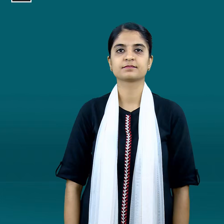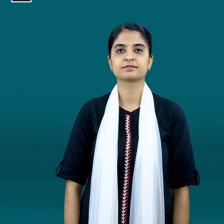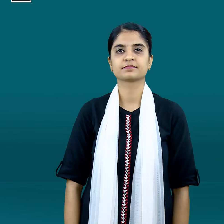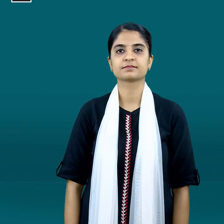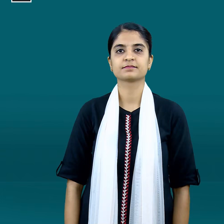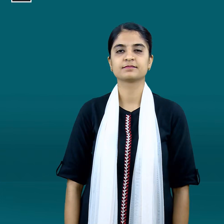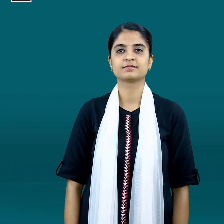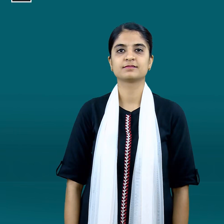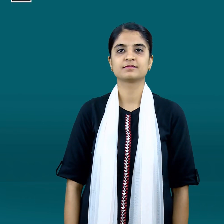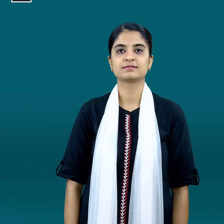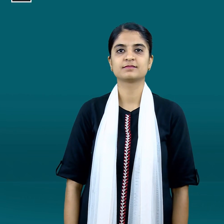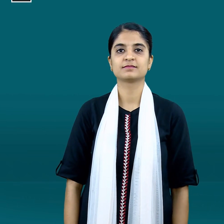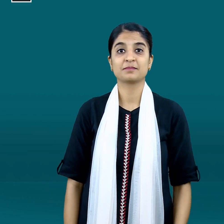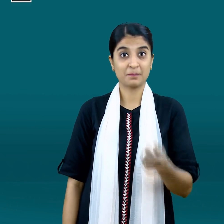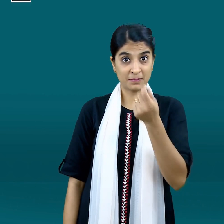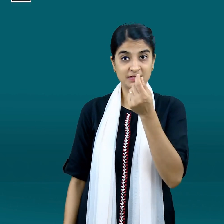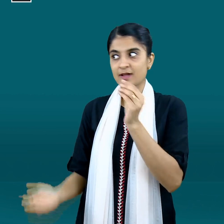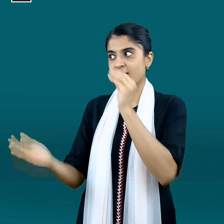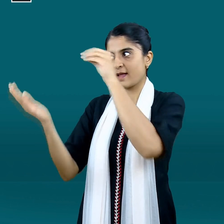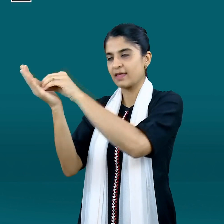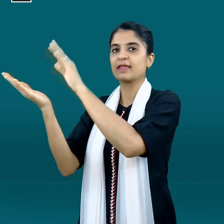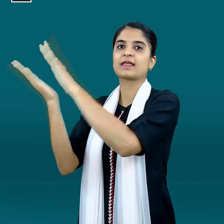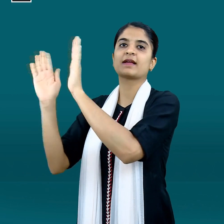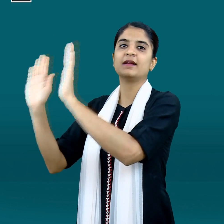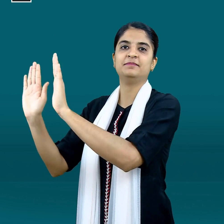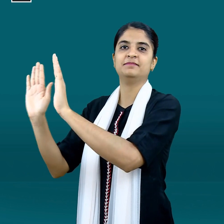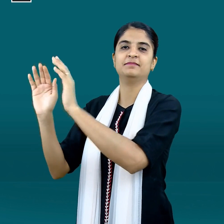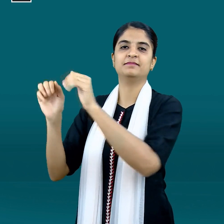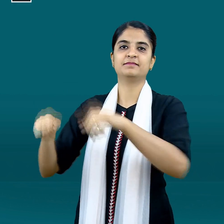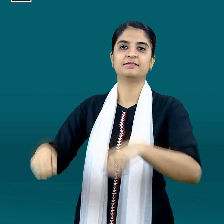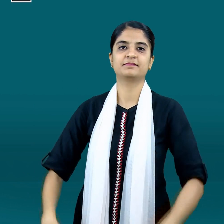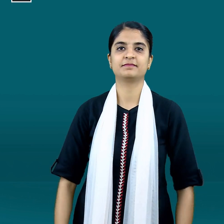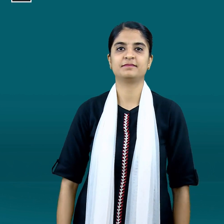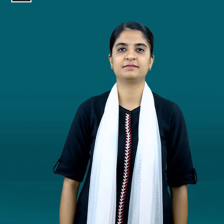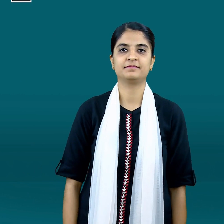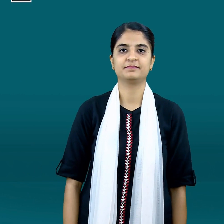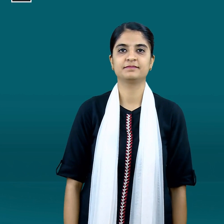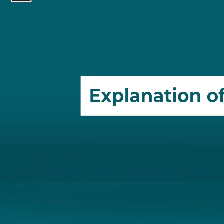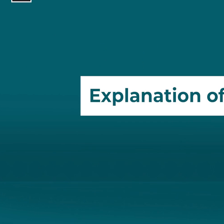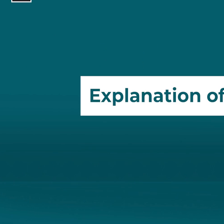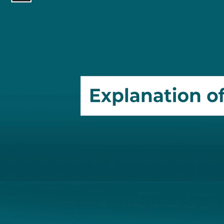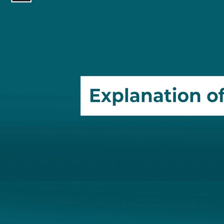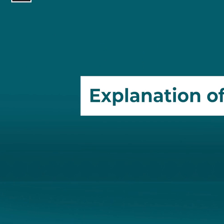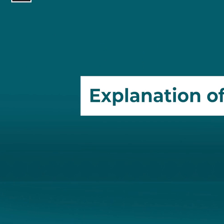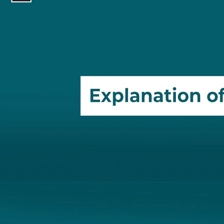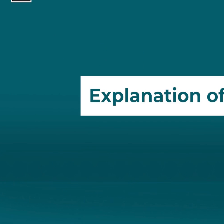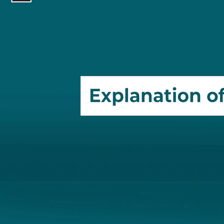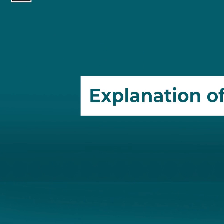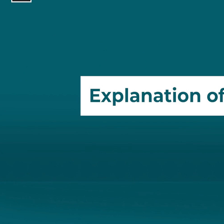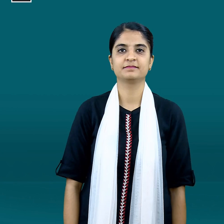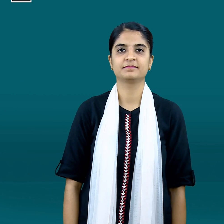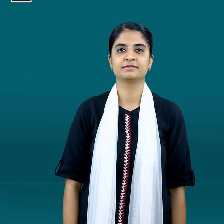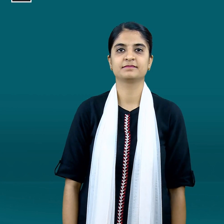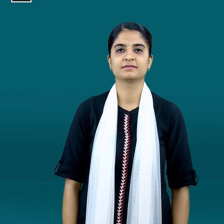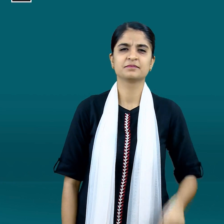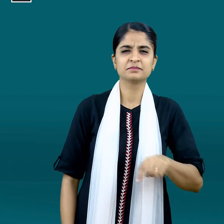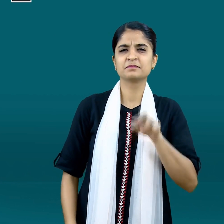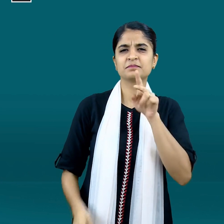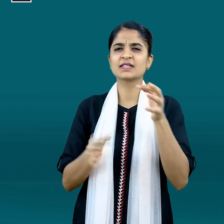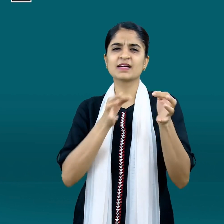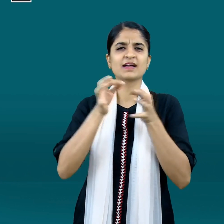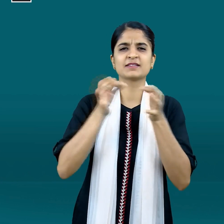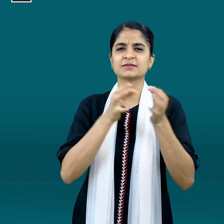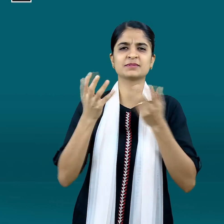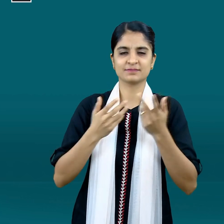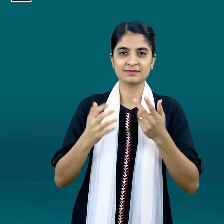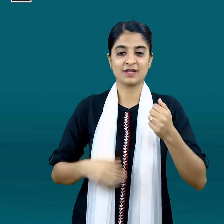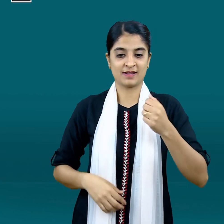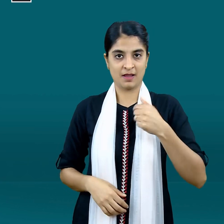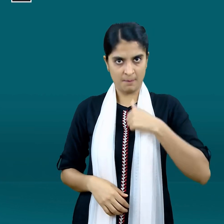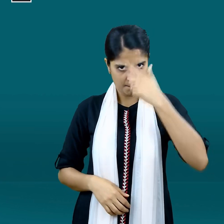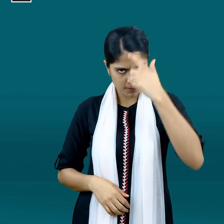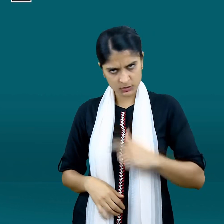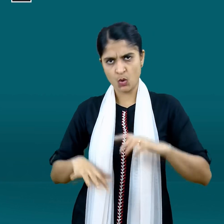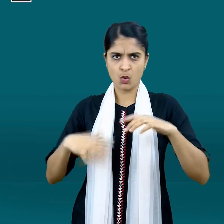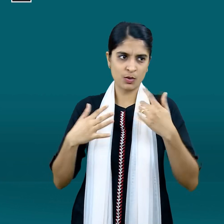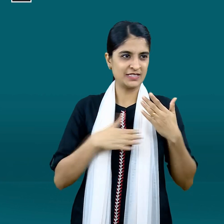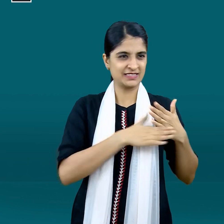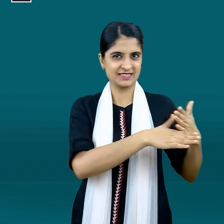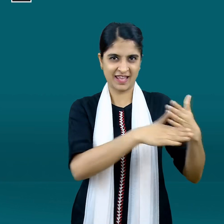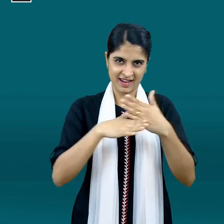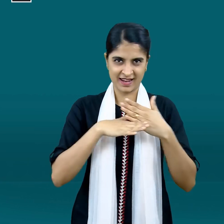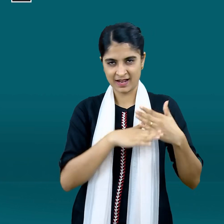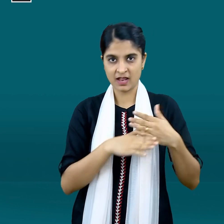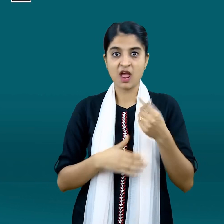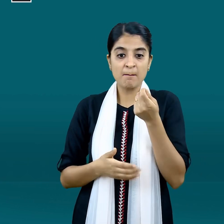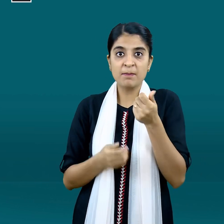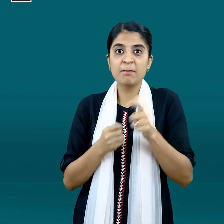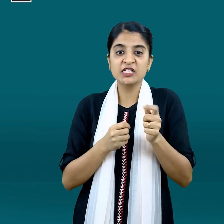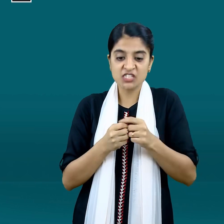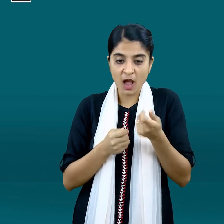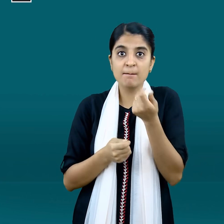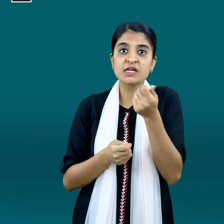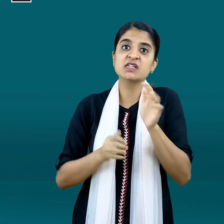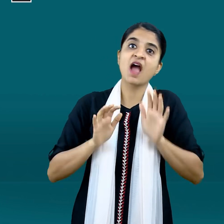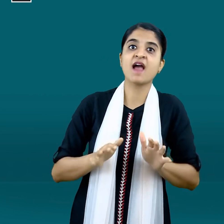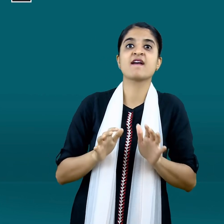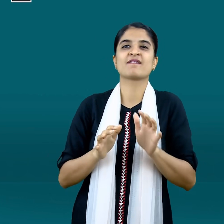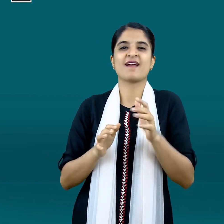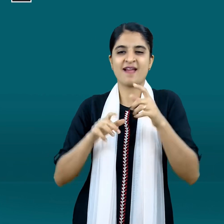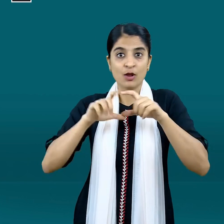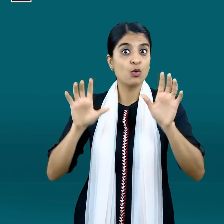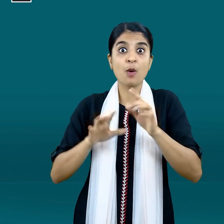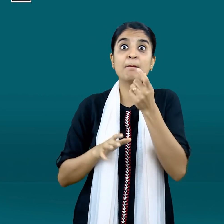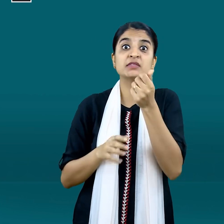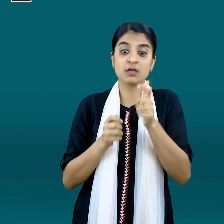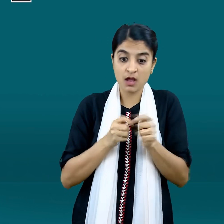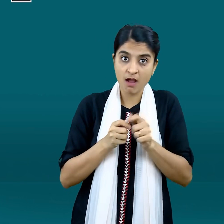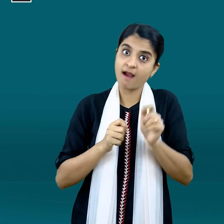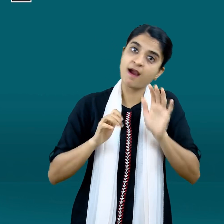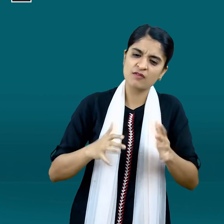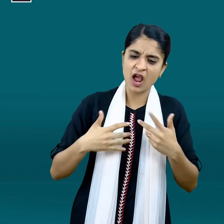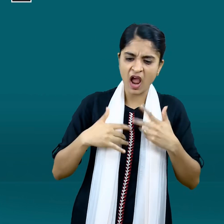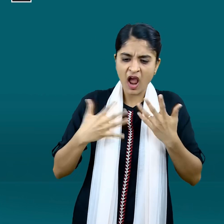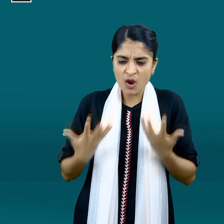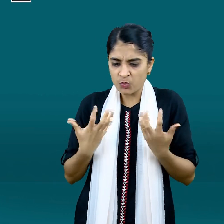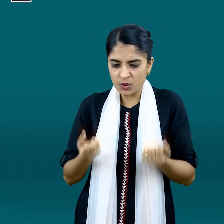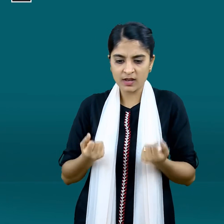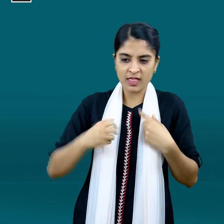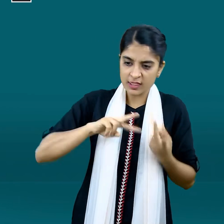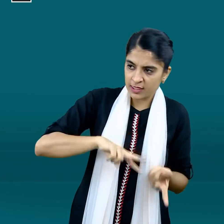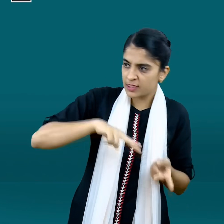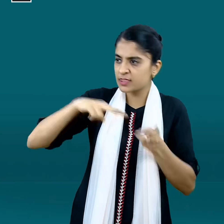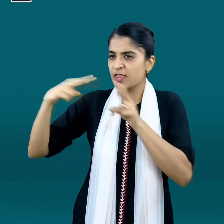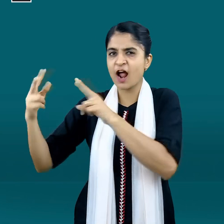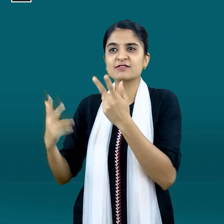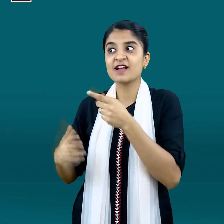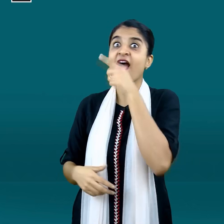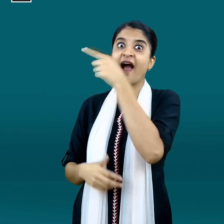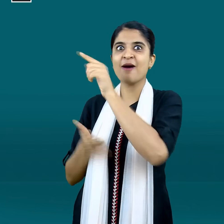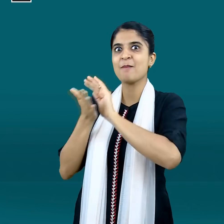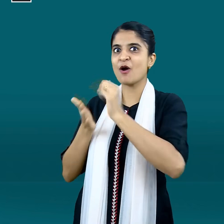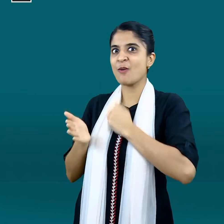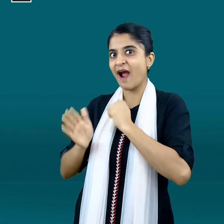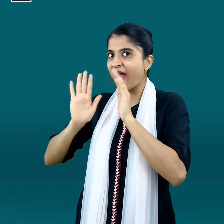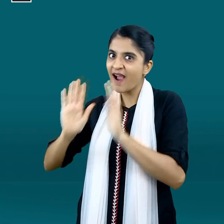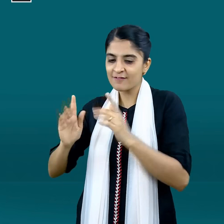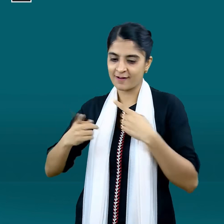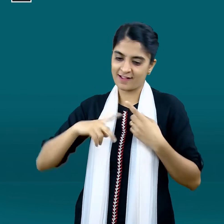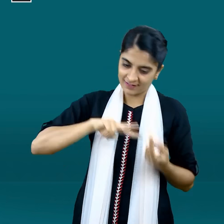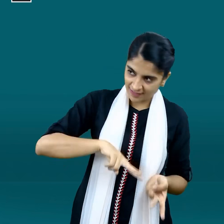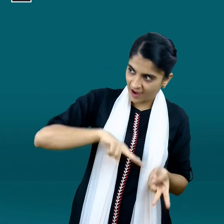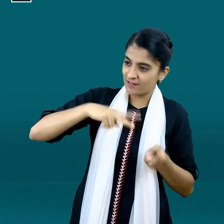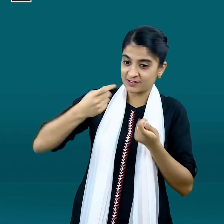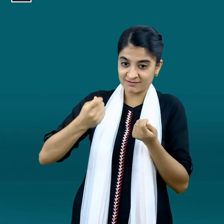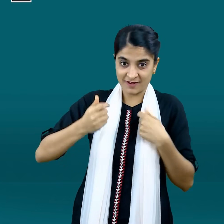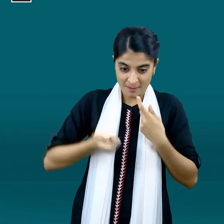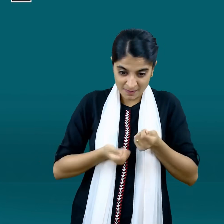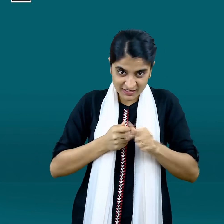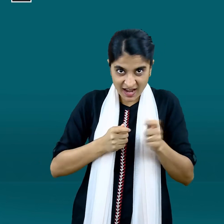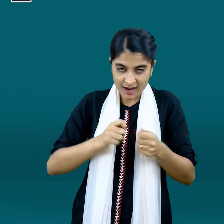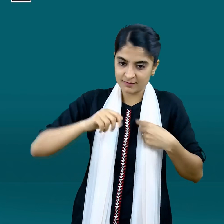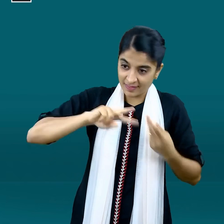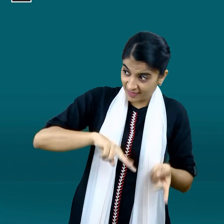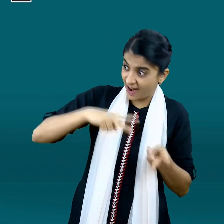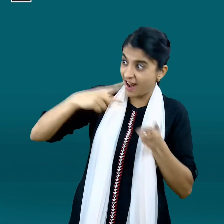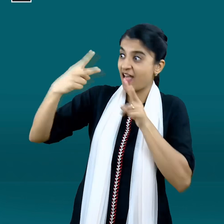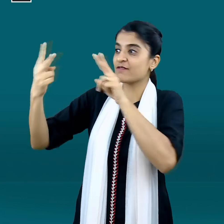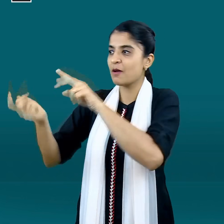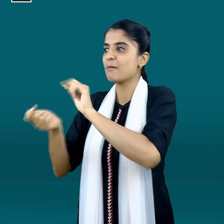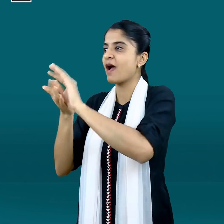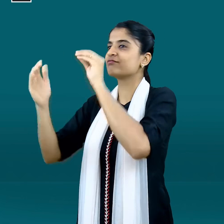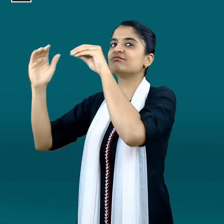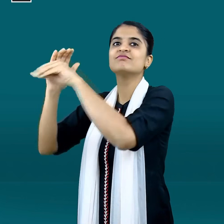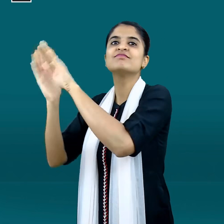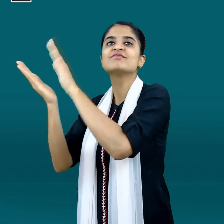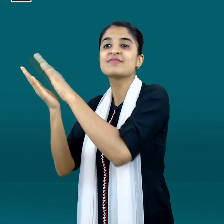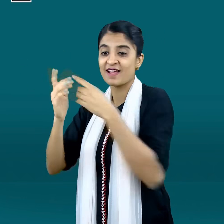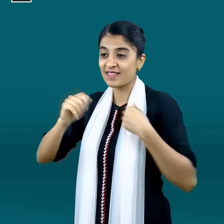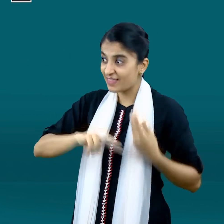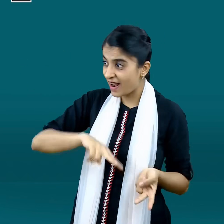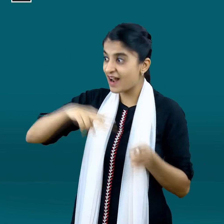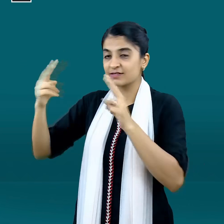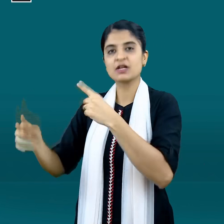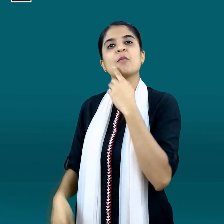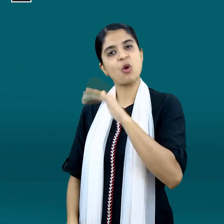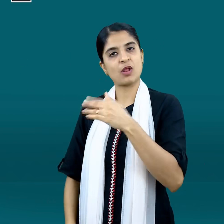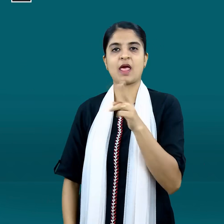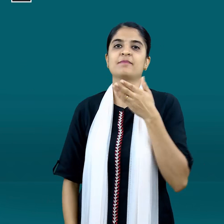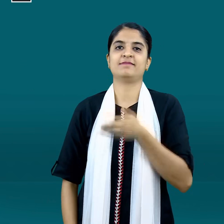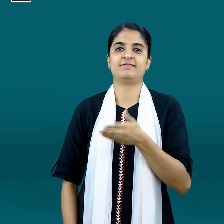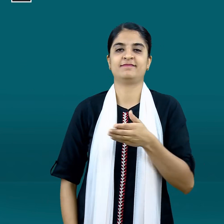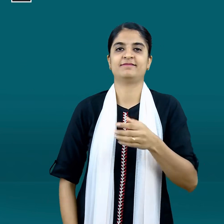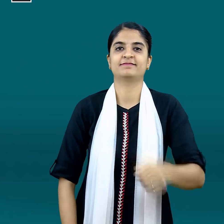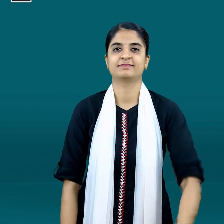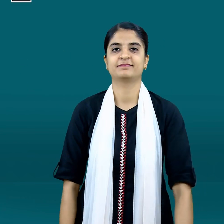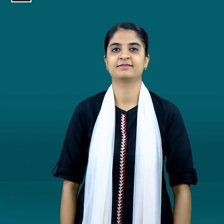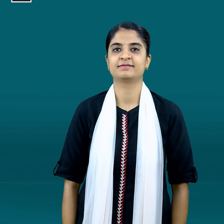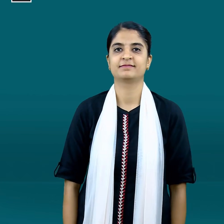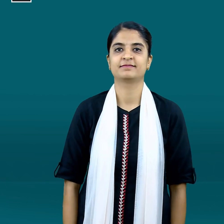Remittance